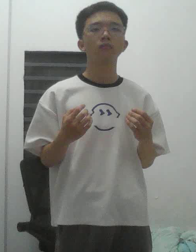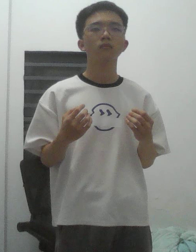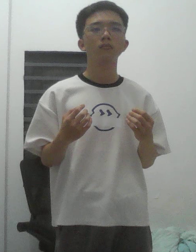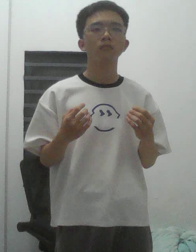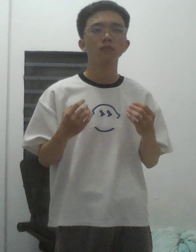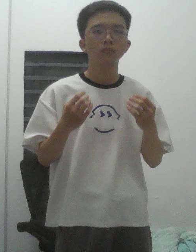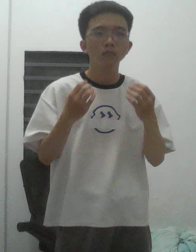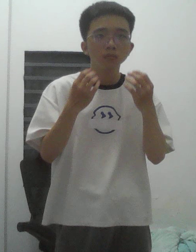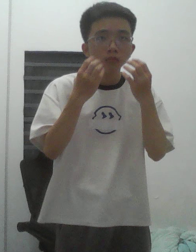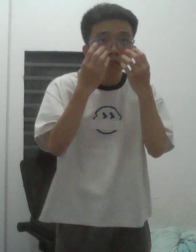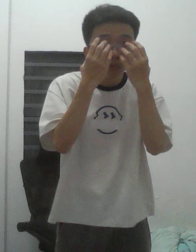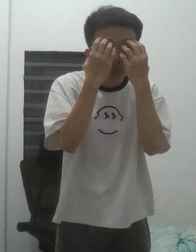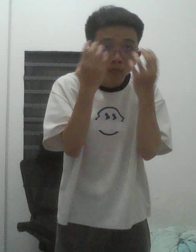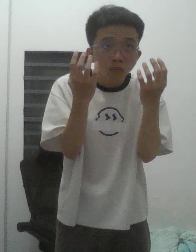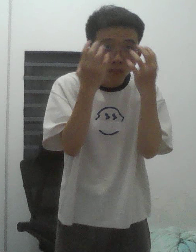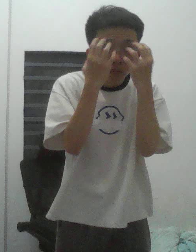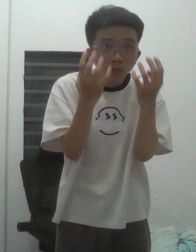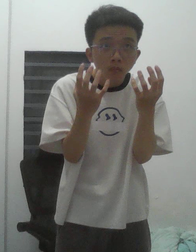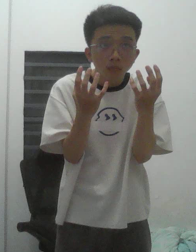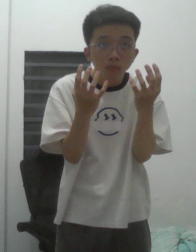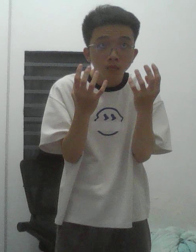ngac nhien